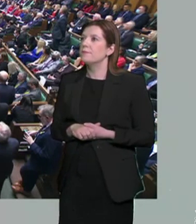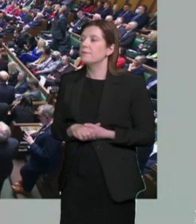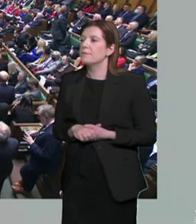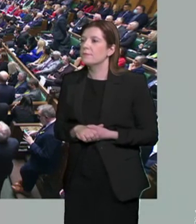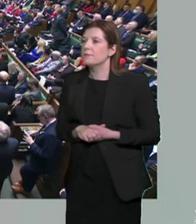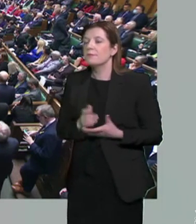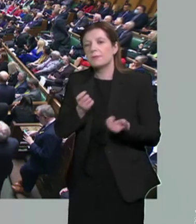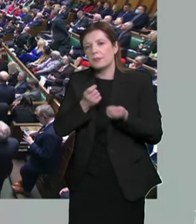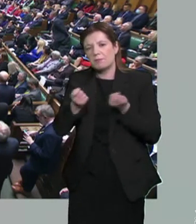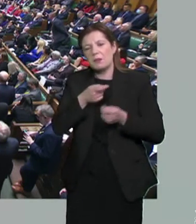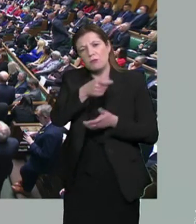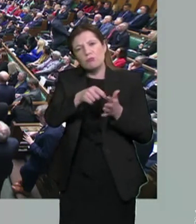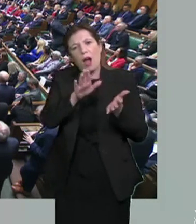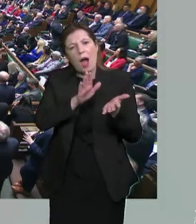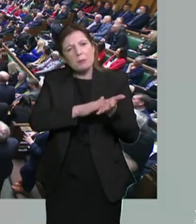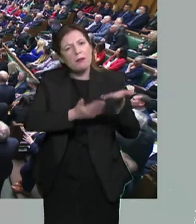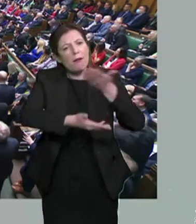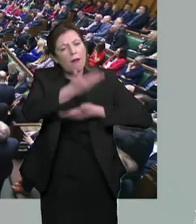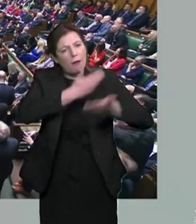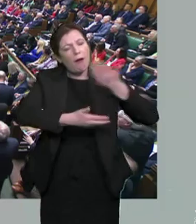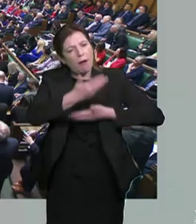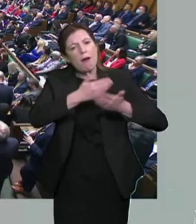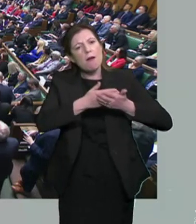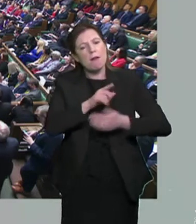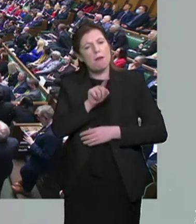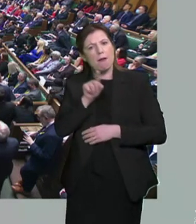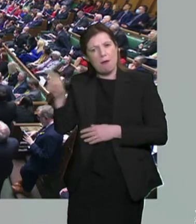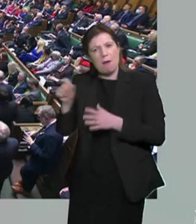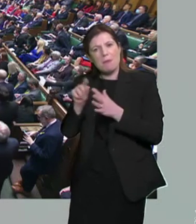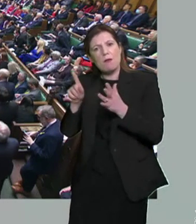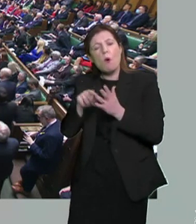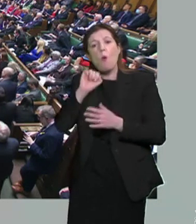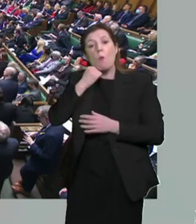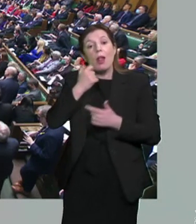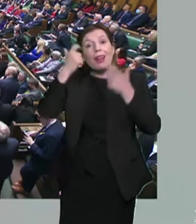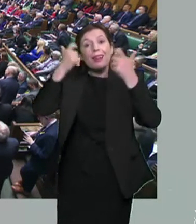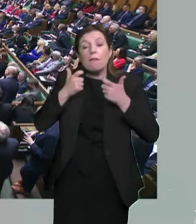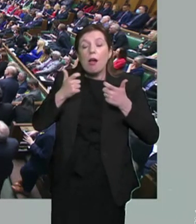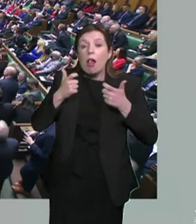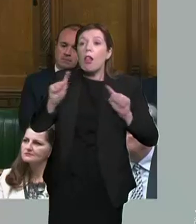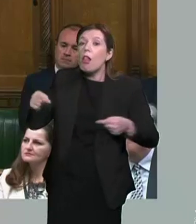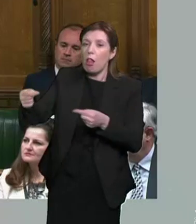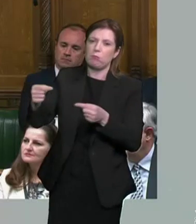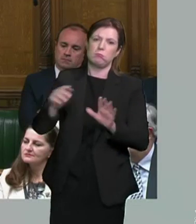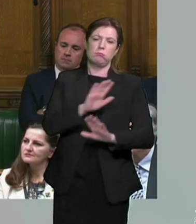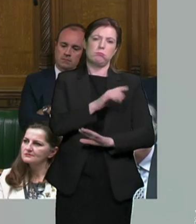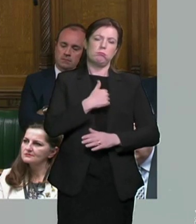I welcome the Prime Minister’s commitment to take legal action to hold P&O Ferries and DP World to account.